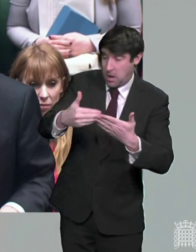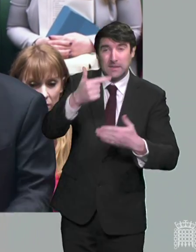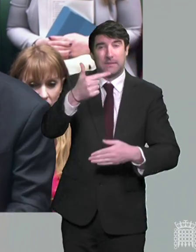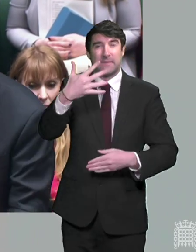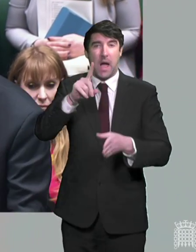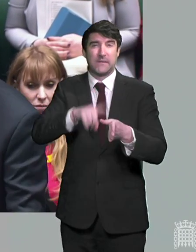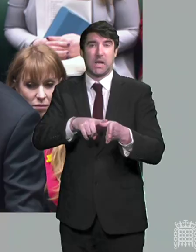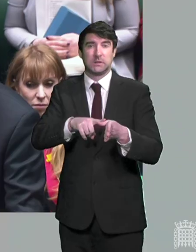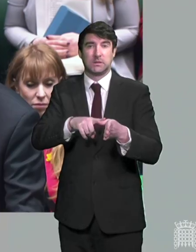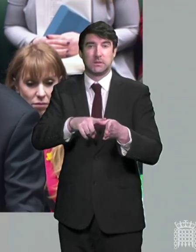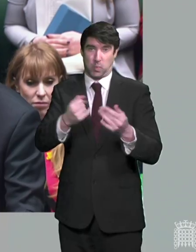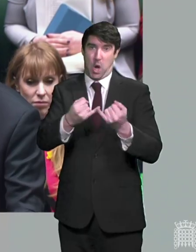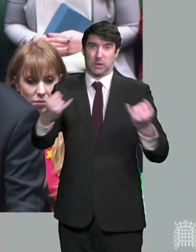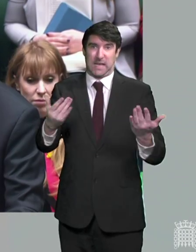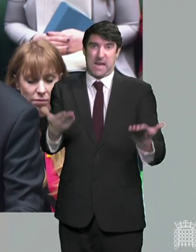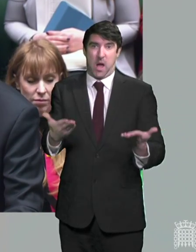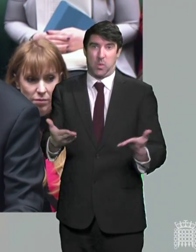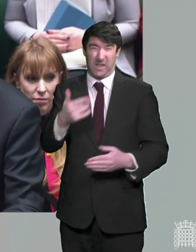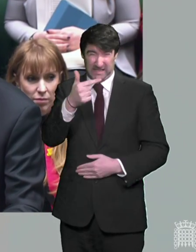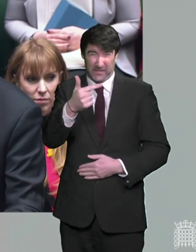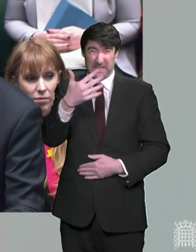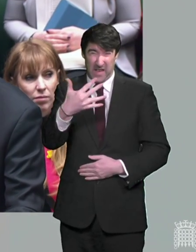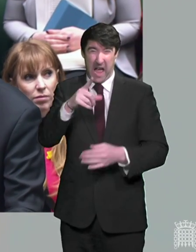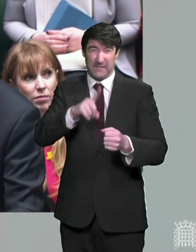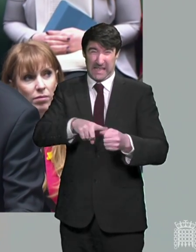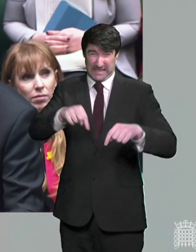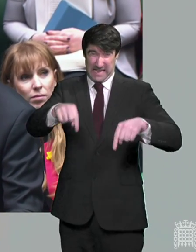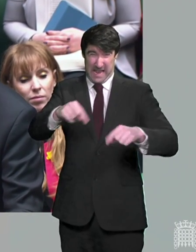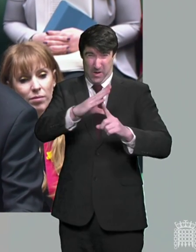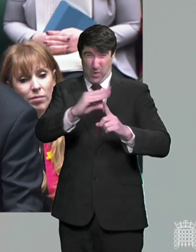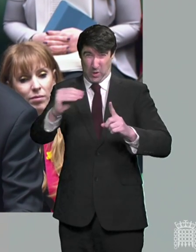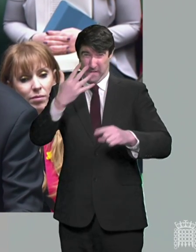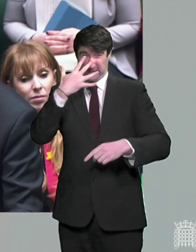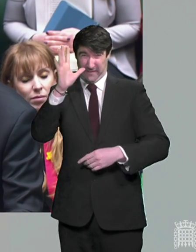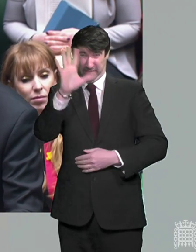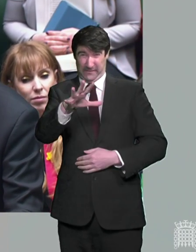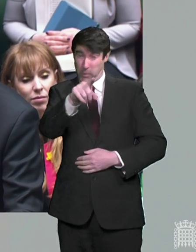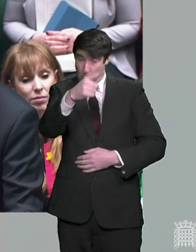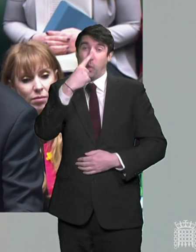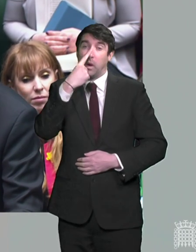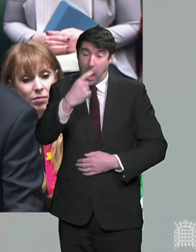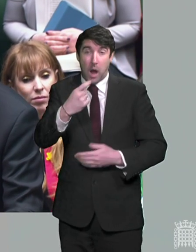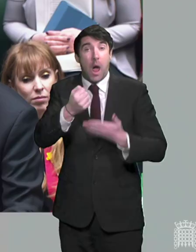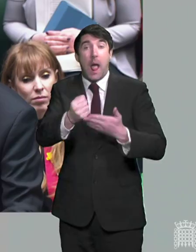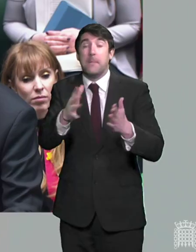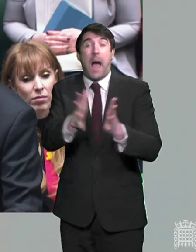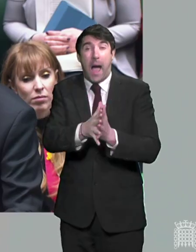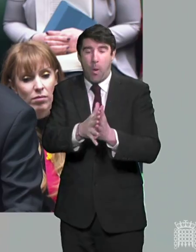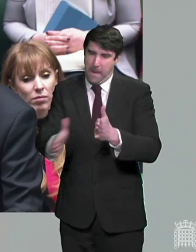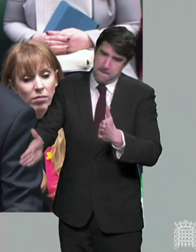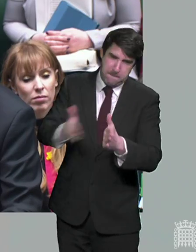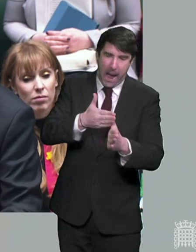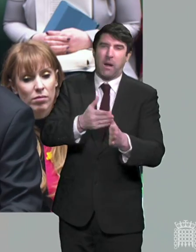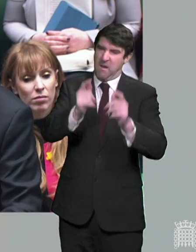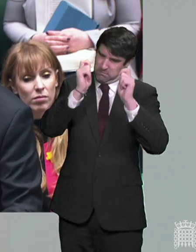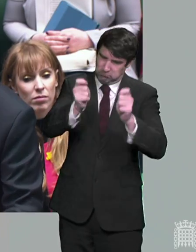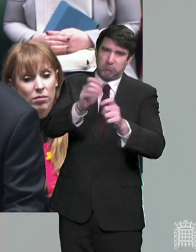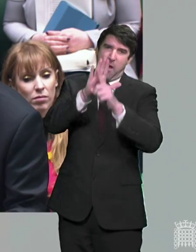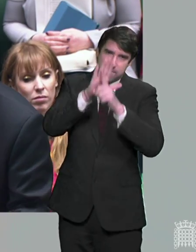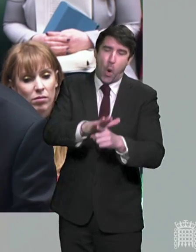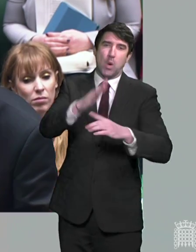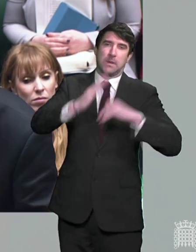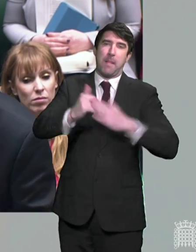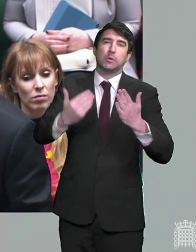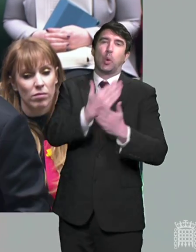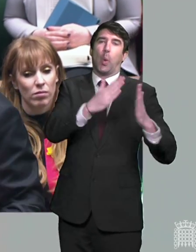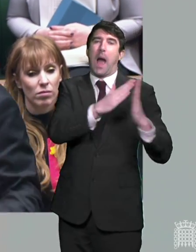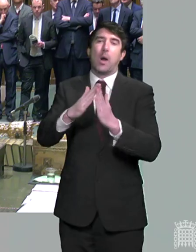He can change course on this. He can bring back targets and planning reforms, or he can duck that fight and let a generation down.